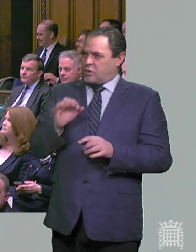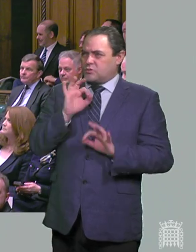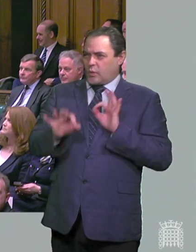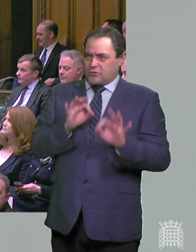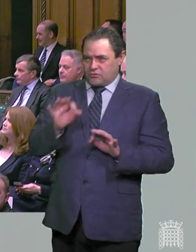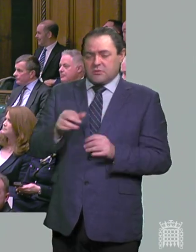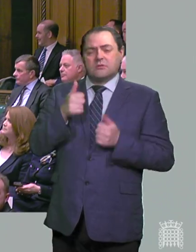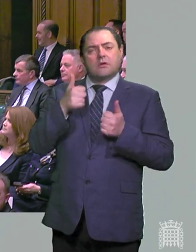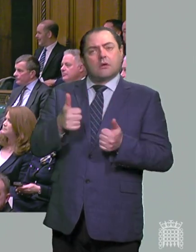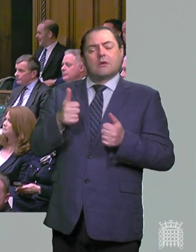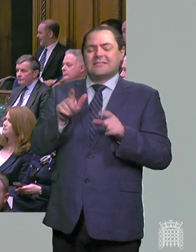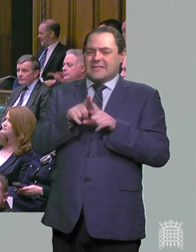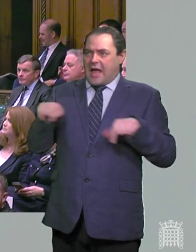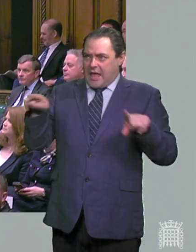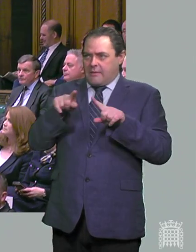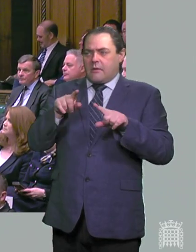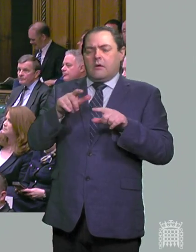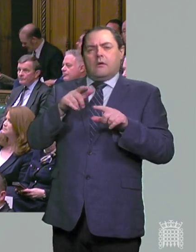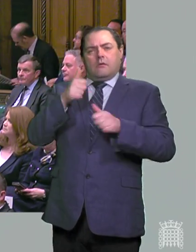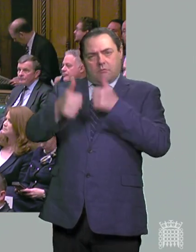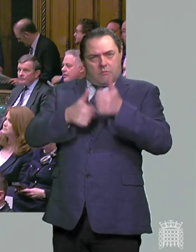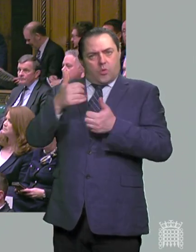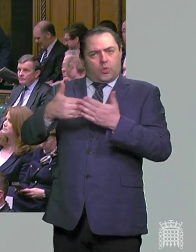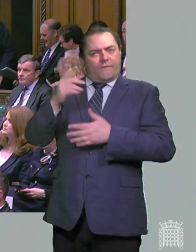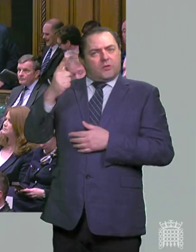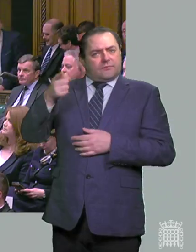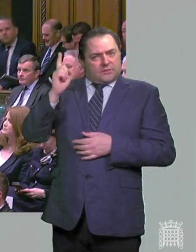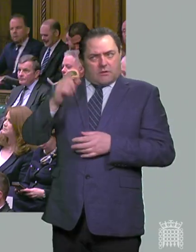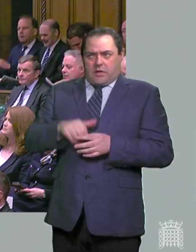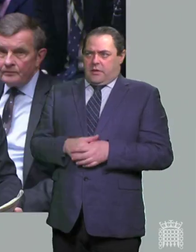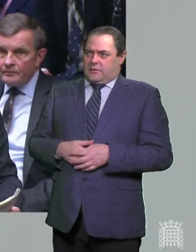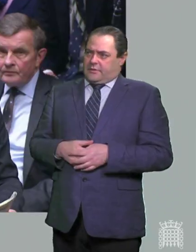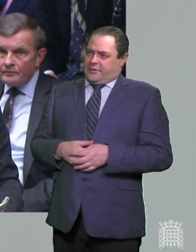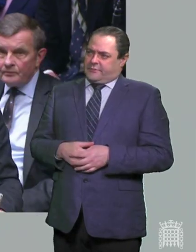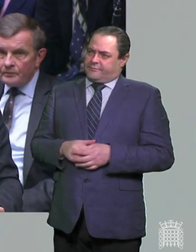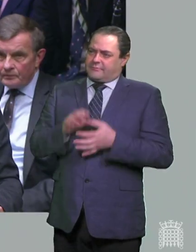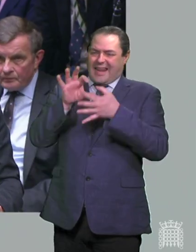I echo the comments from across the House congratulating the new First Minister on his election.